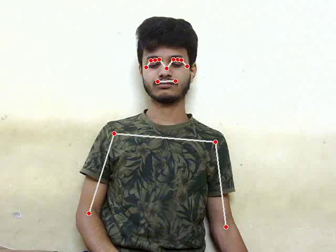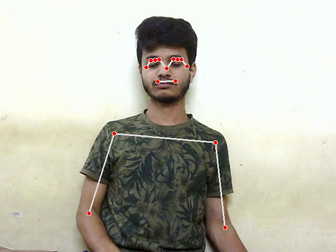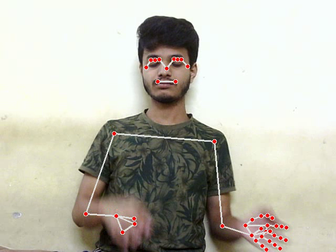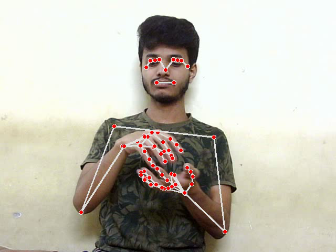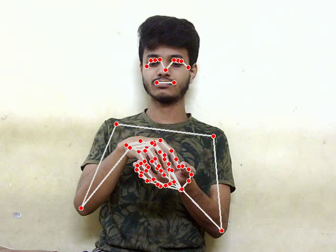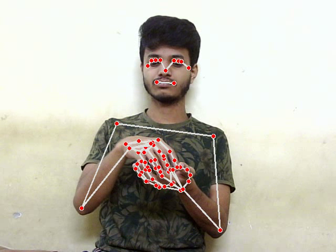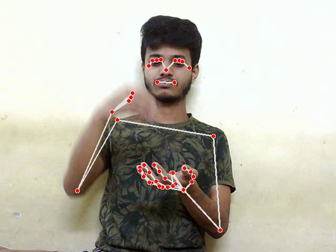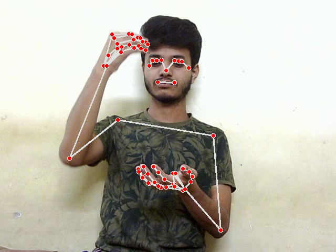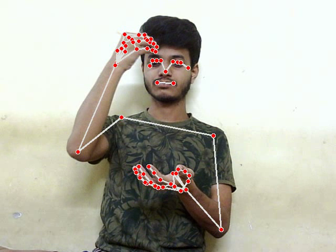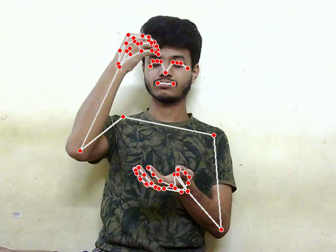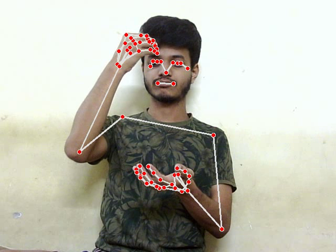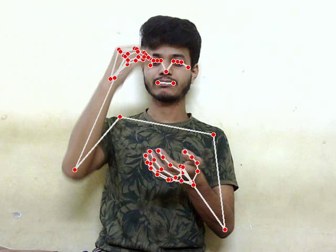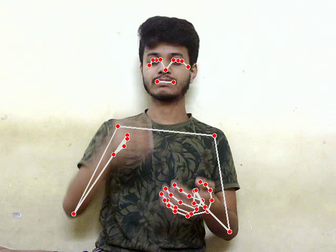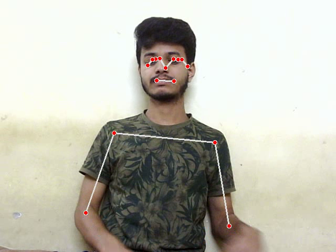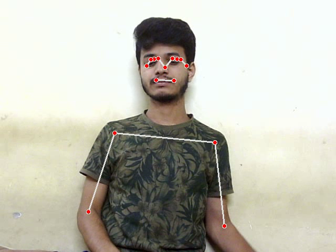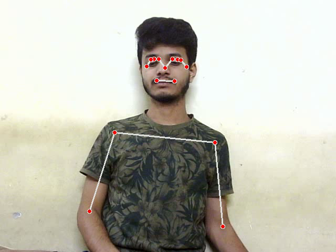learn